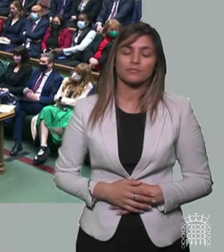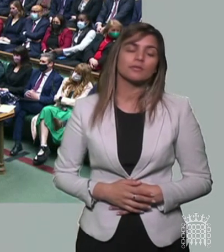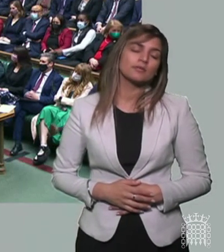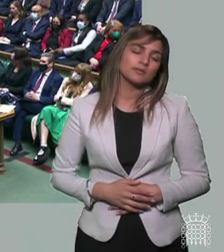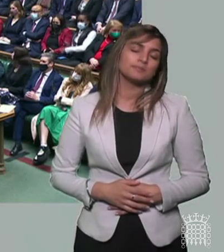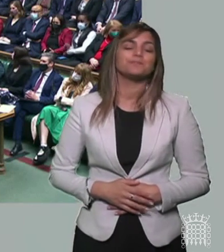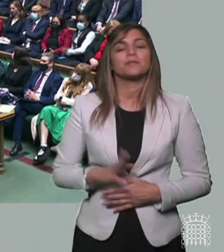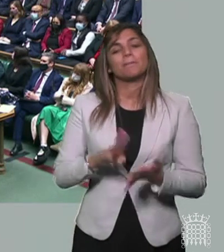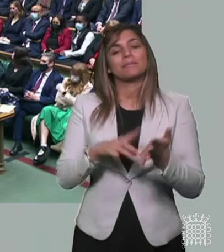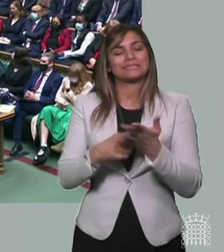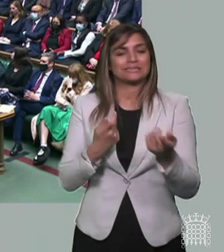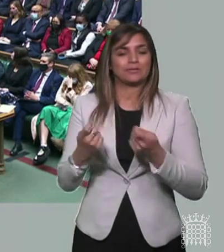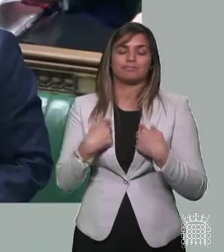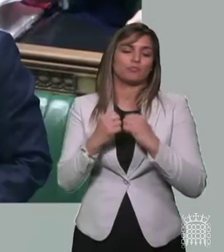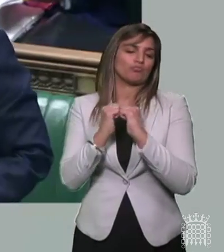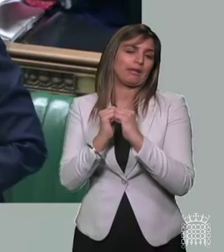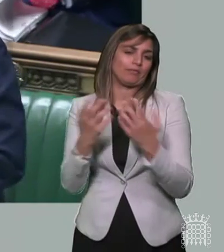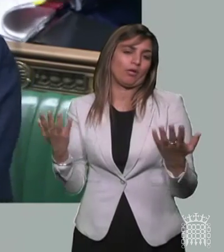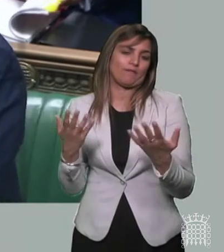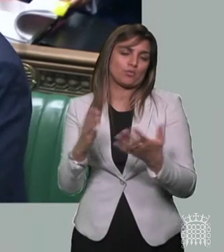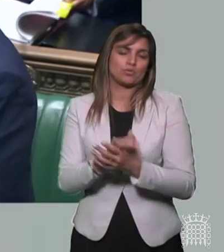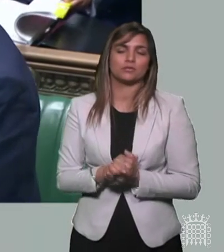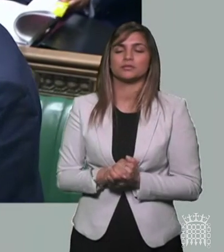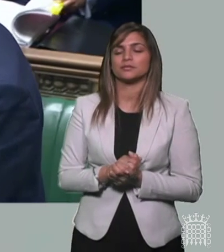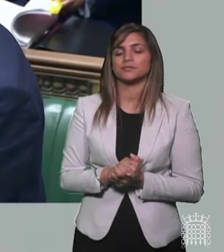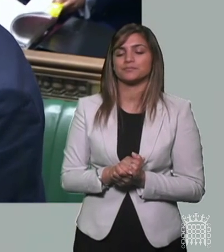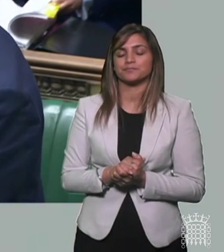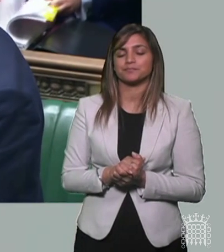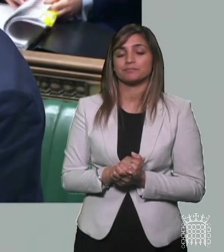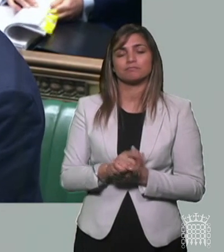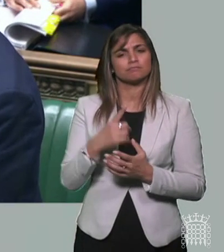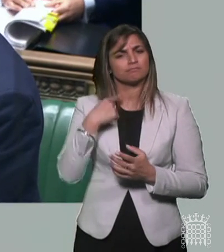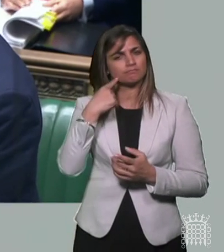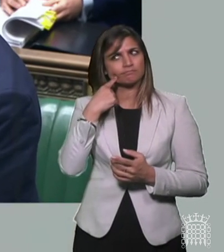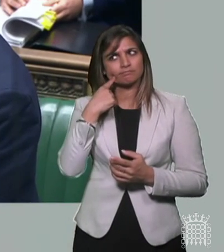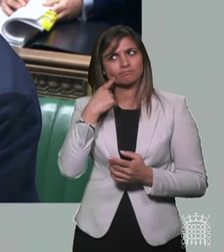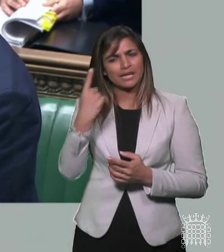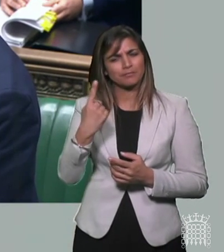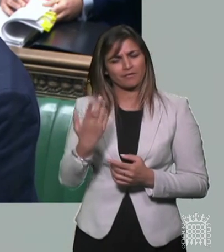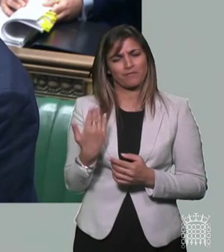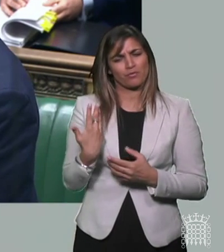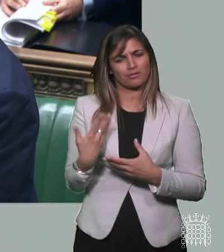I am grateful, as ever, to the honourable Gentleman—I think a former member of the Conservative party, as I understand